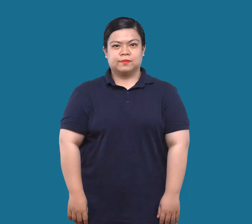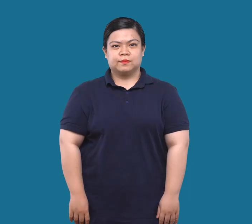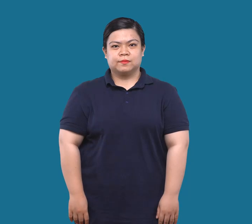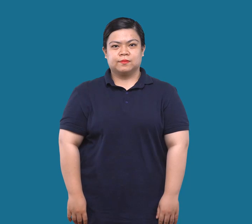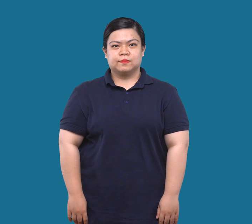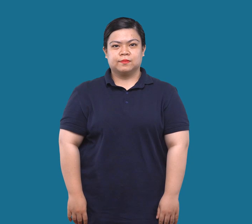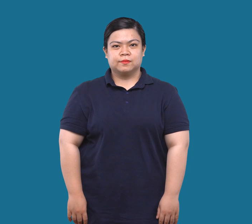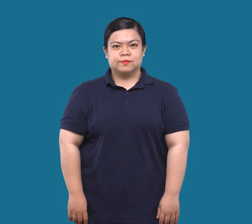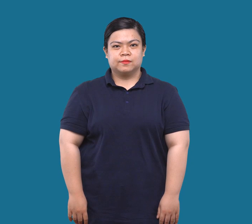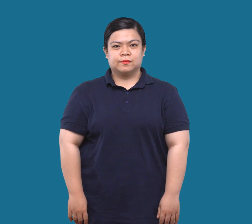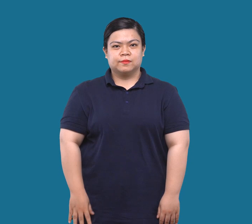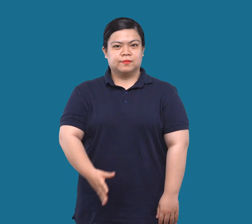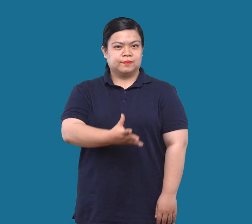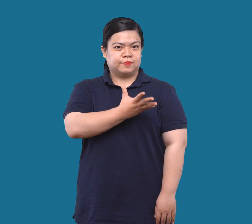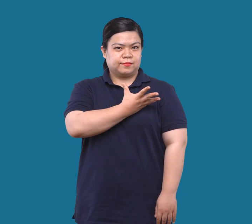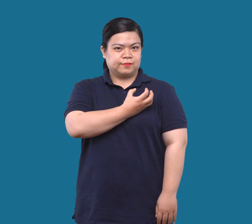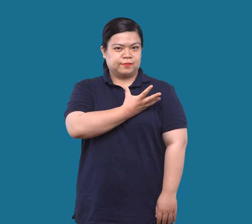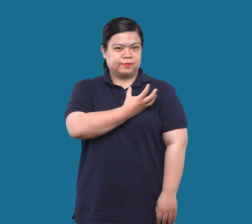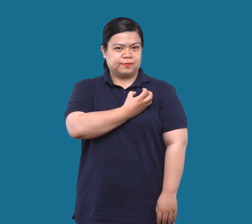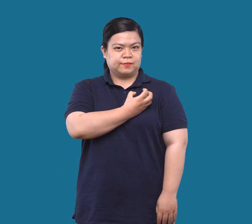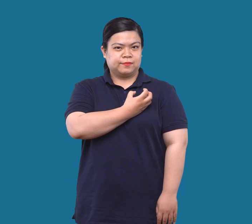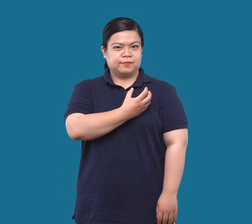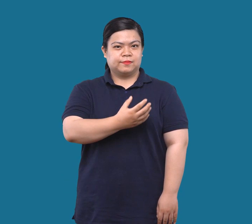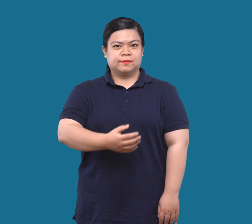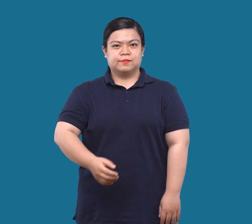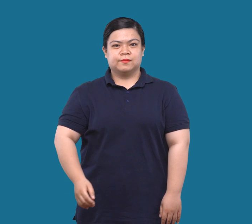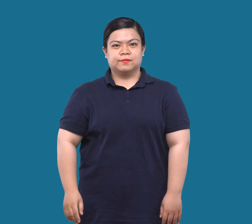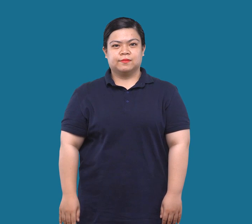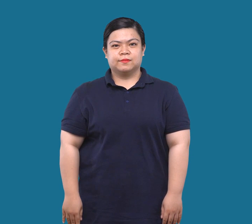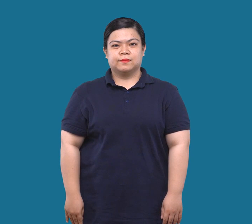tim